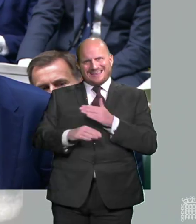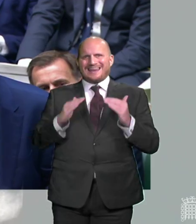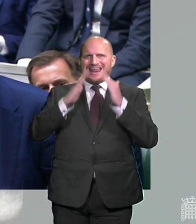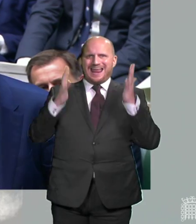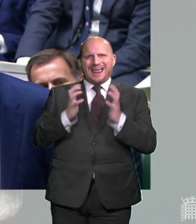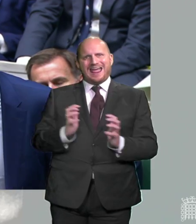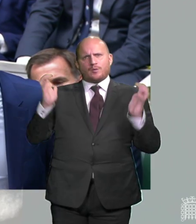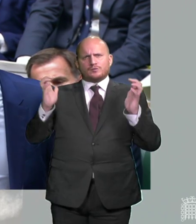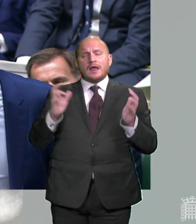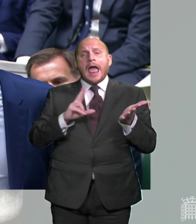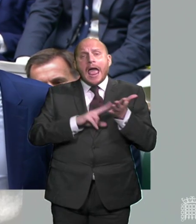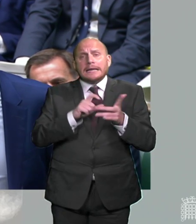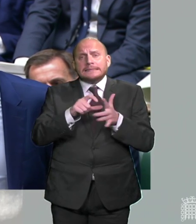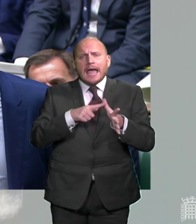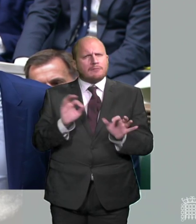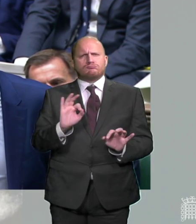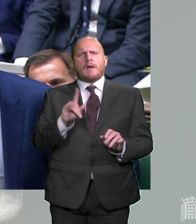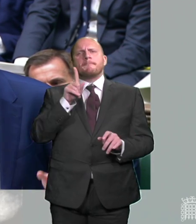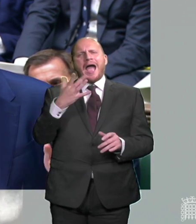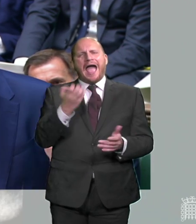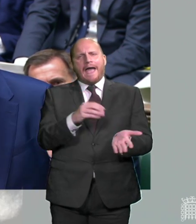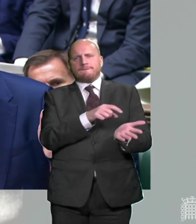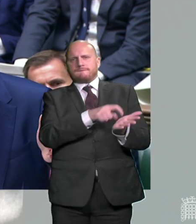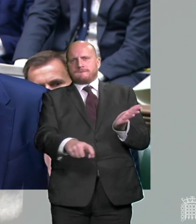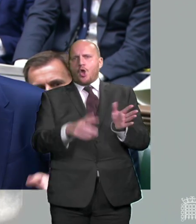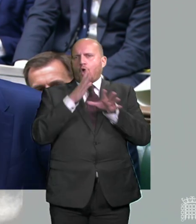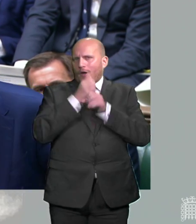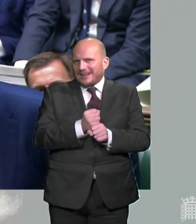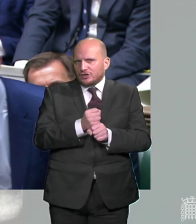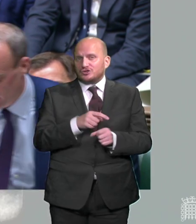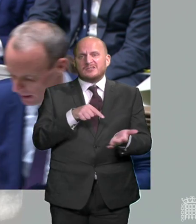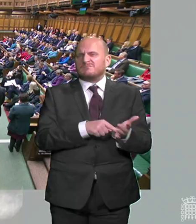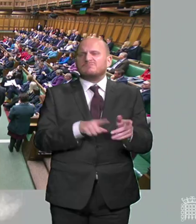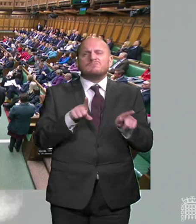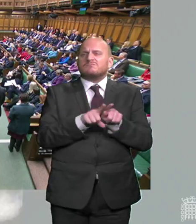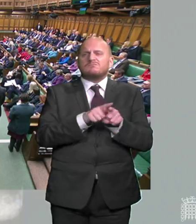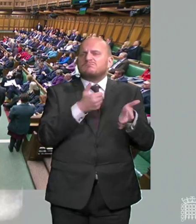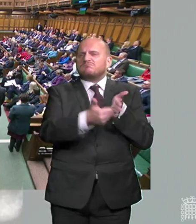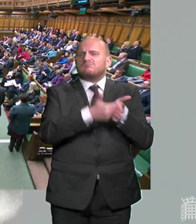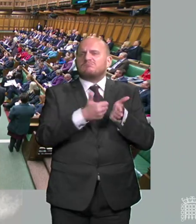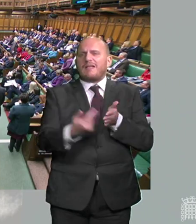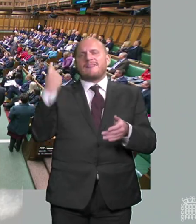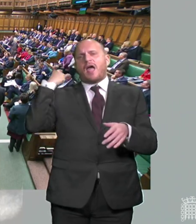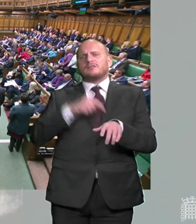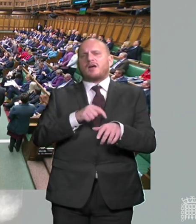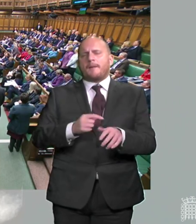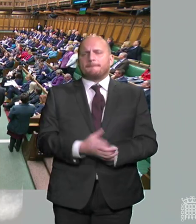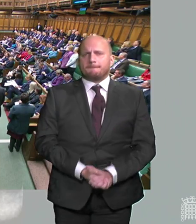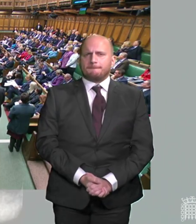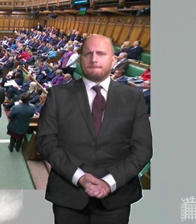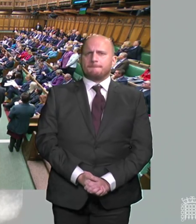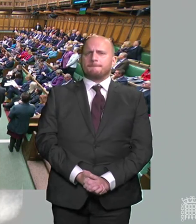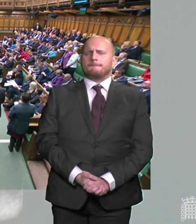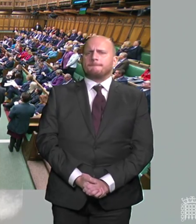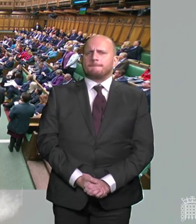It was not an NDA but it did involve a confidentiality clause, which was standard at the time.